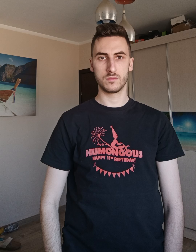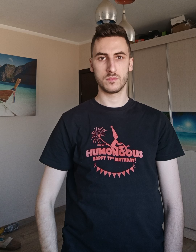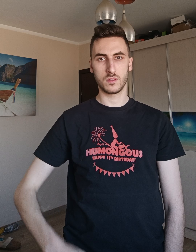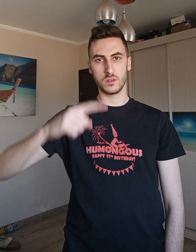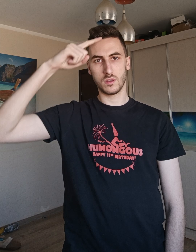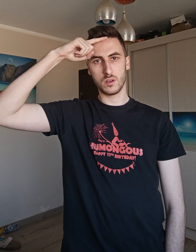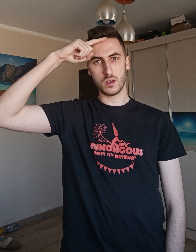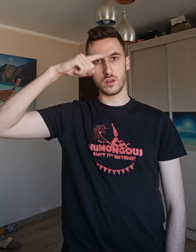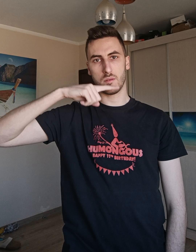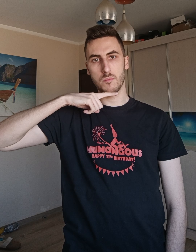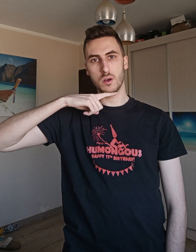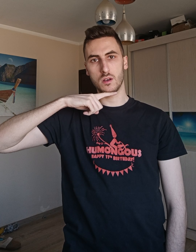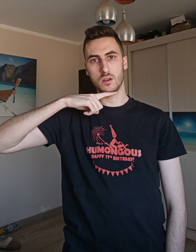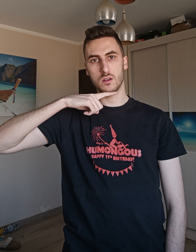אבא